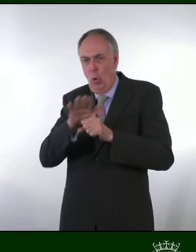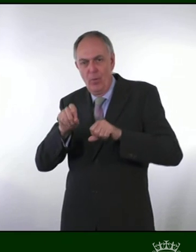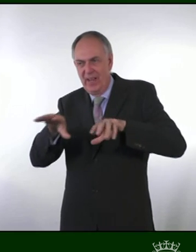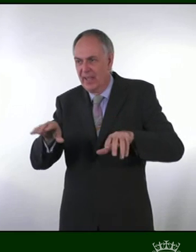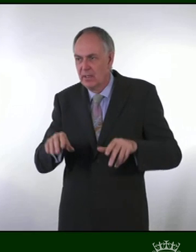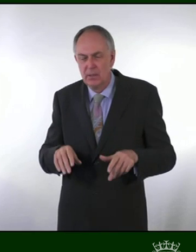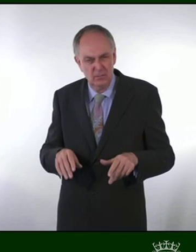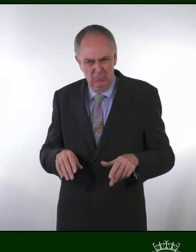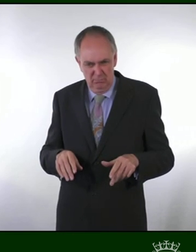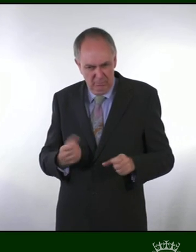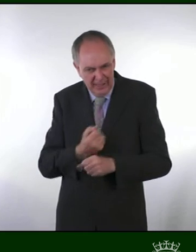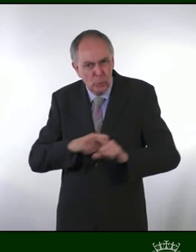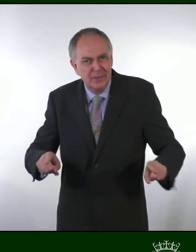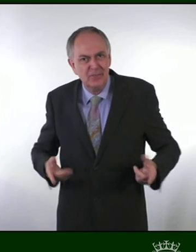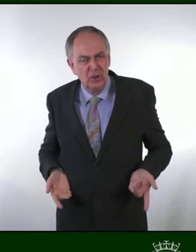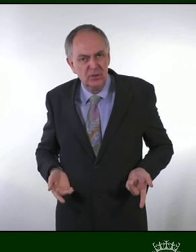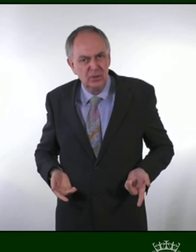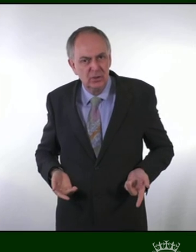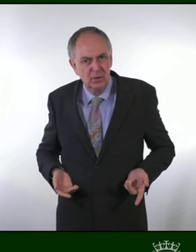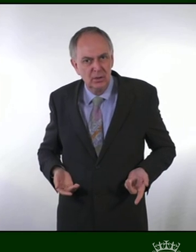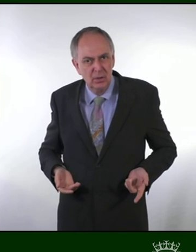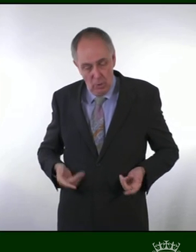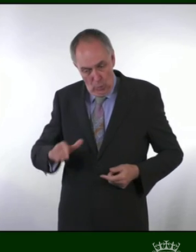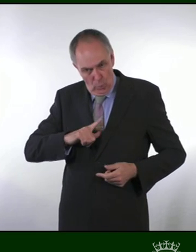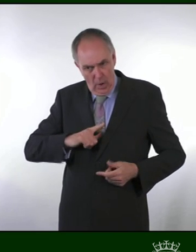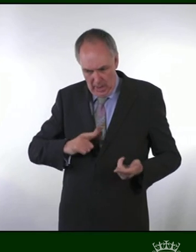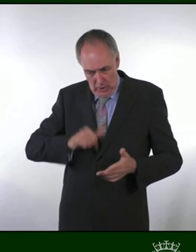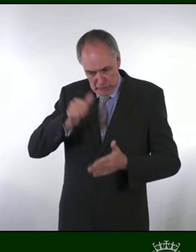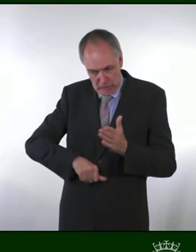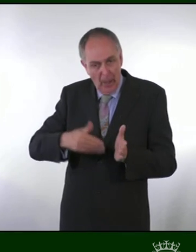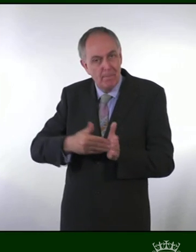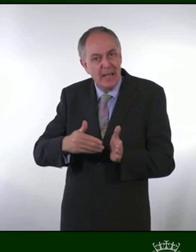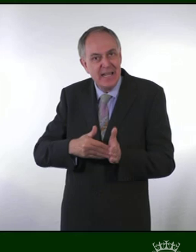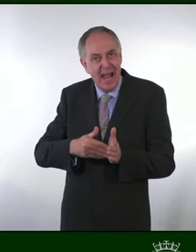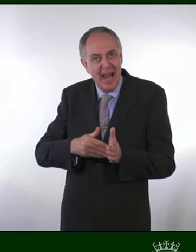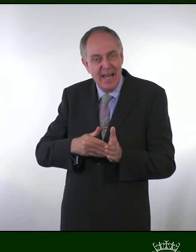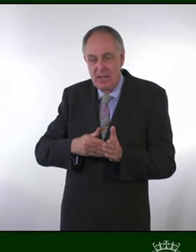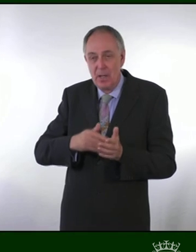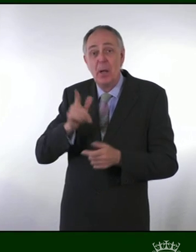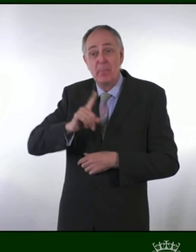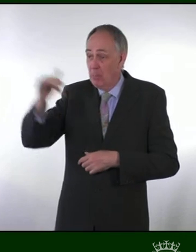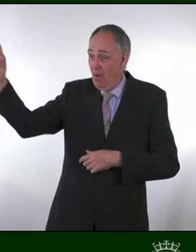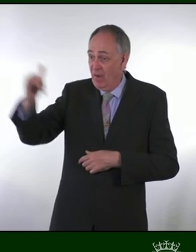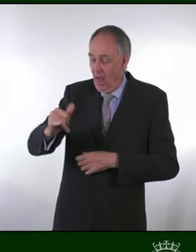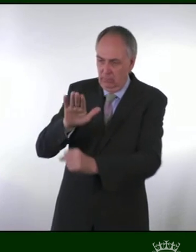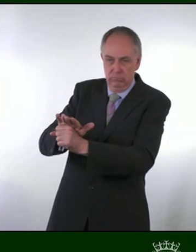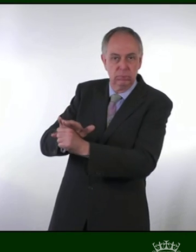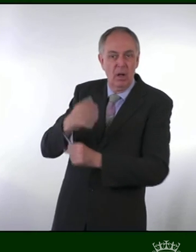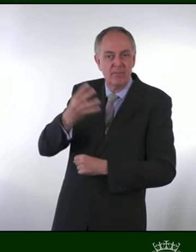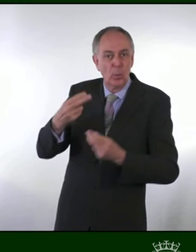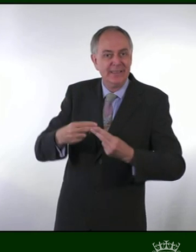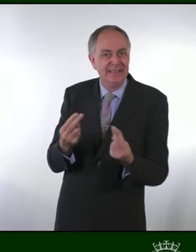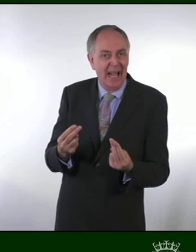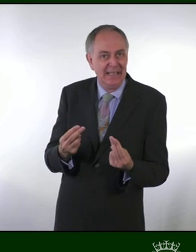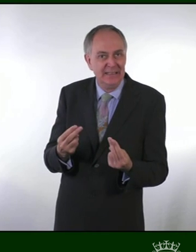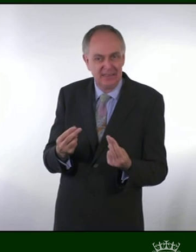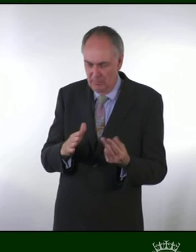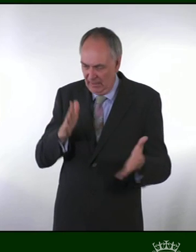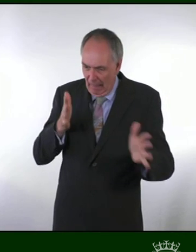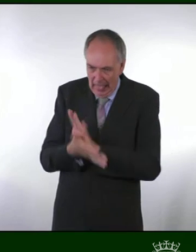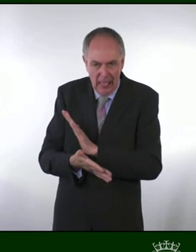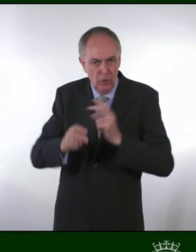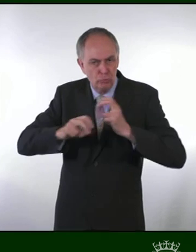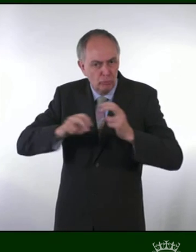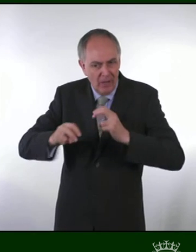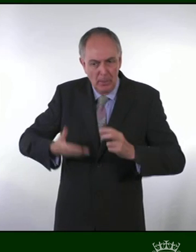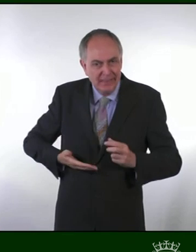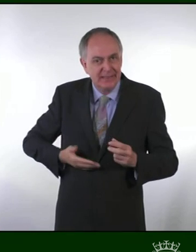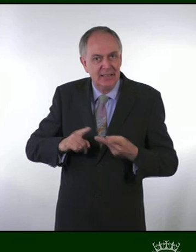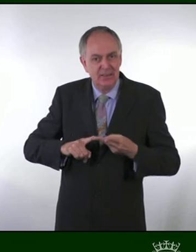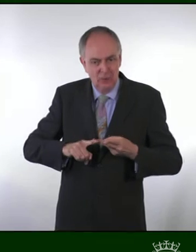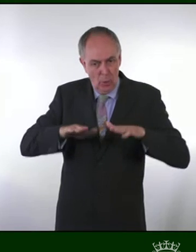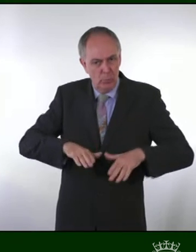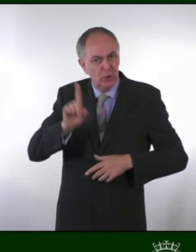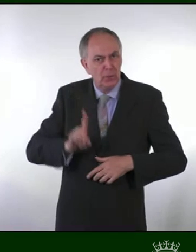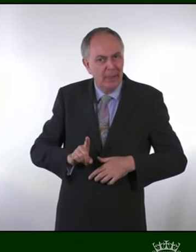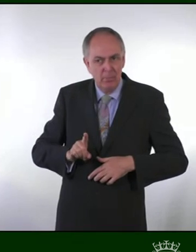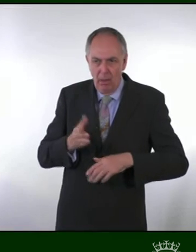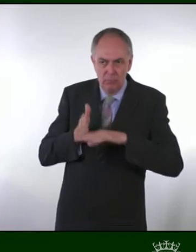It is not, is it? So why is the Prime Minister inflicting, from Monday, a blanket quarantine with no basis in science that will devastate our travel industry and rob British families of their foreign holidays?